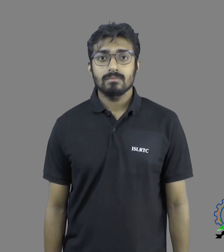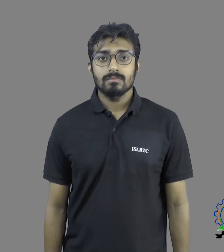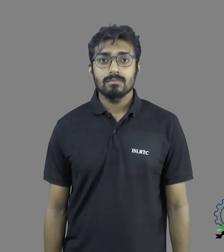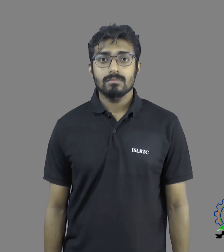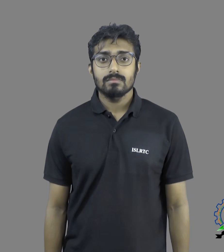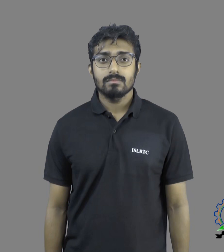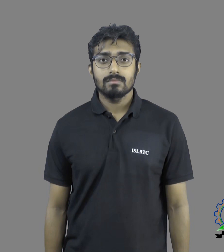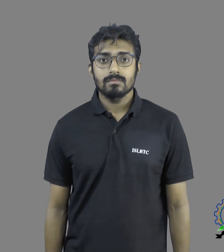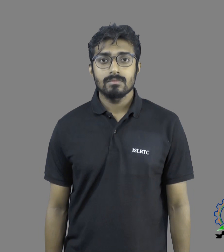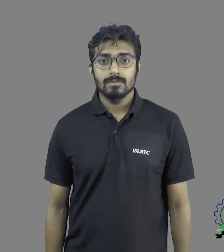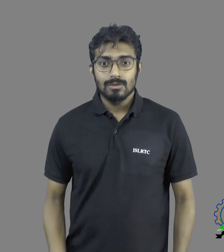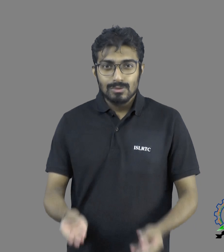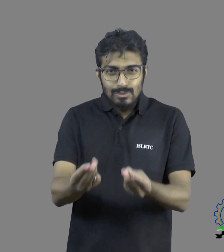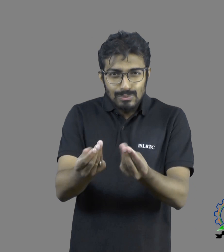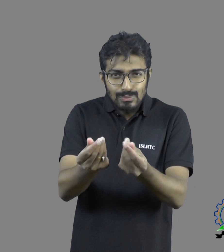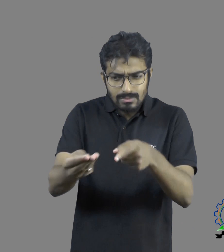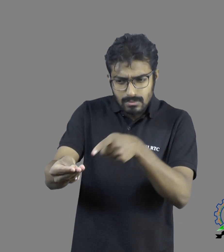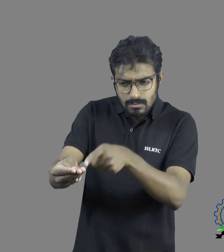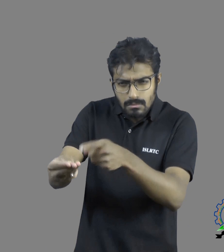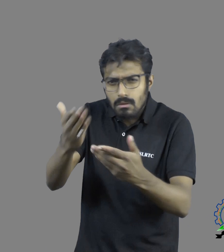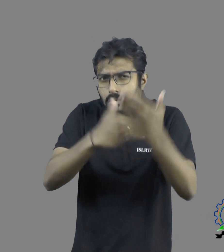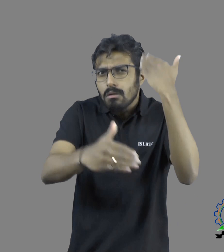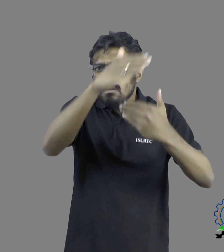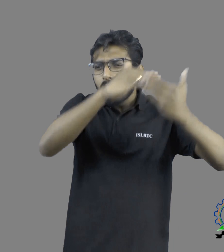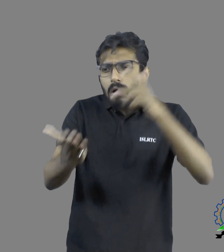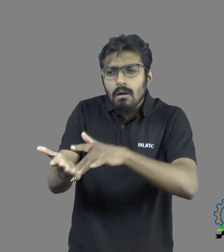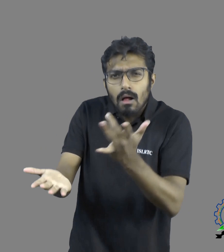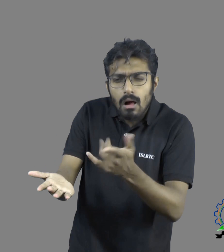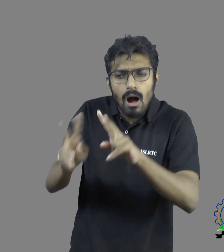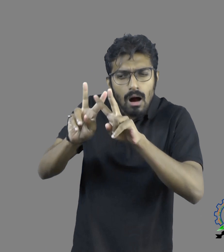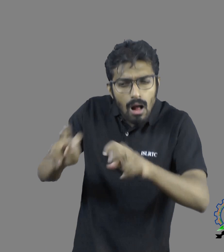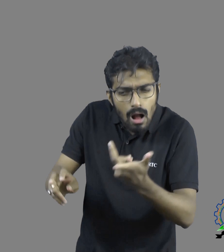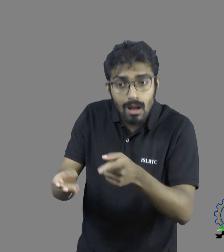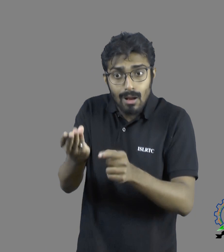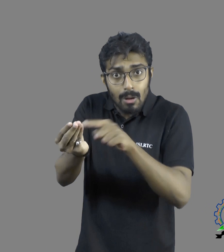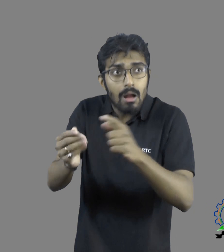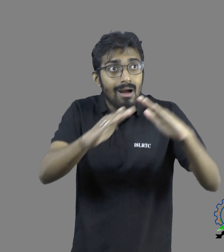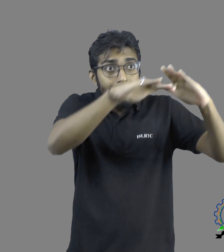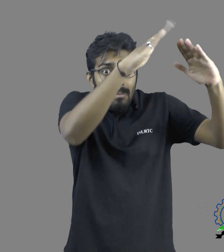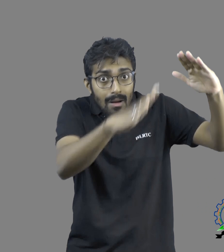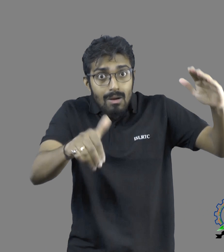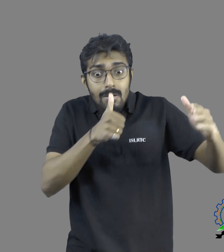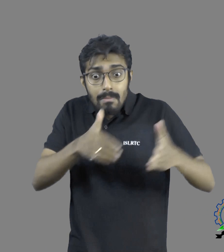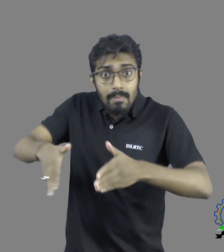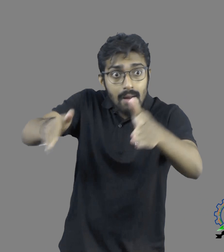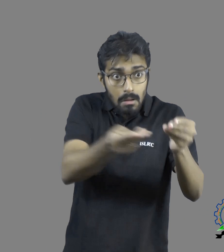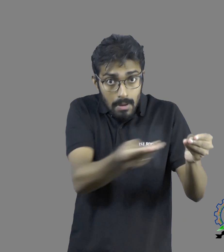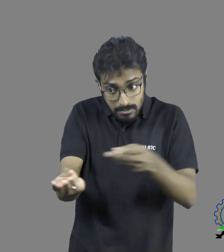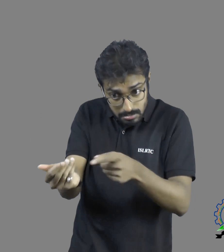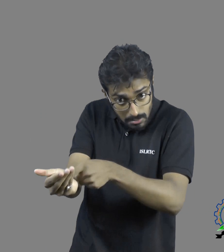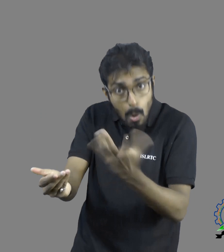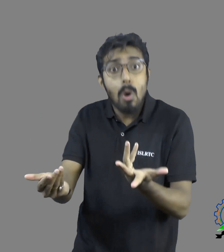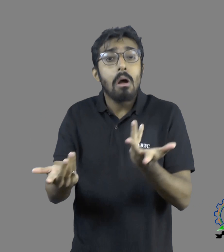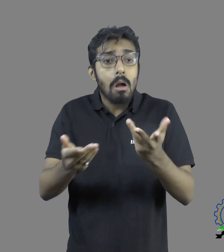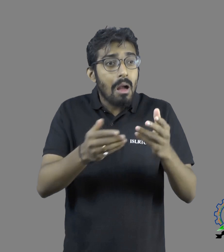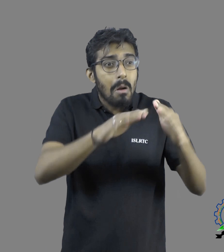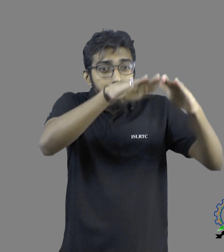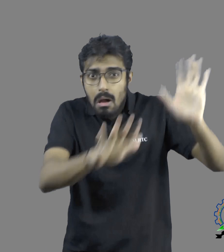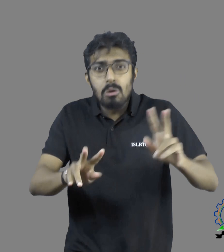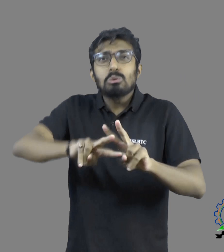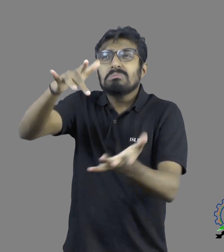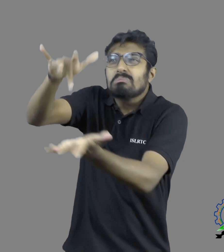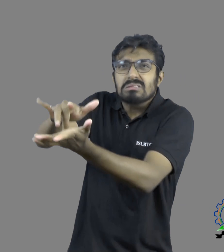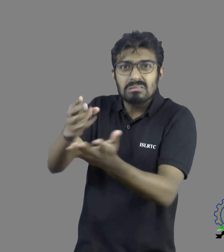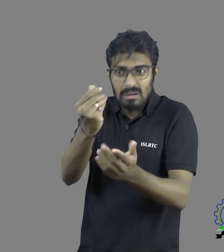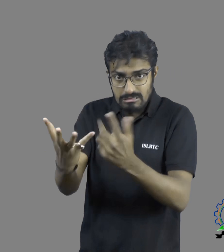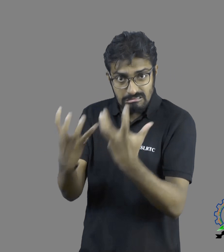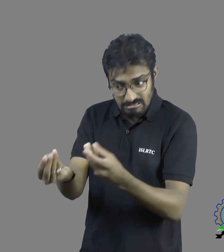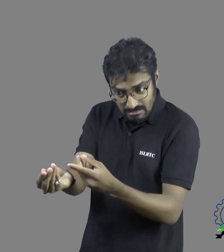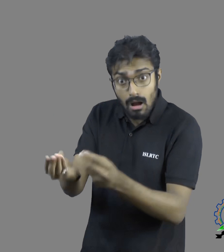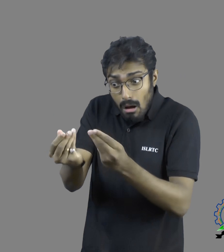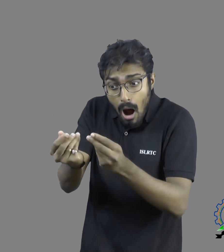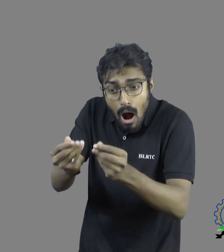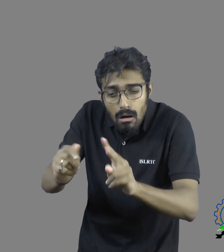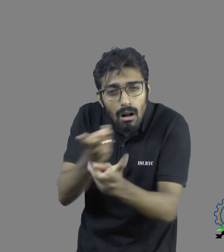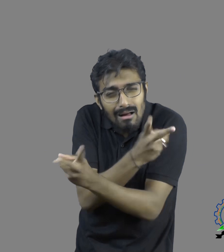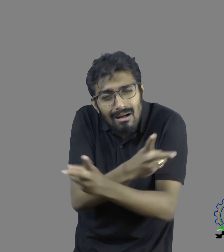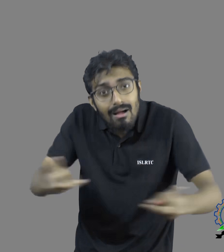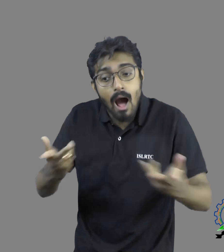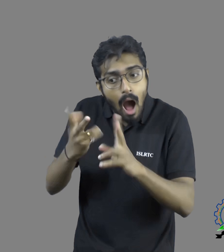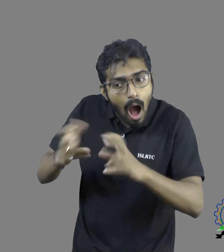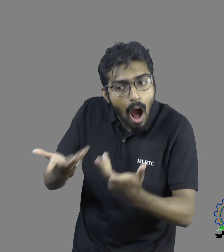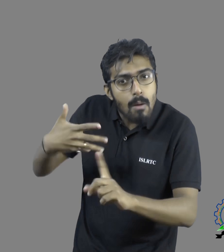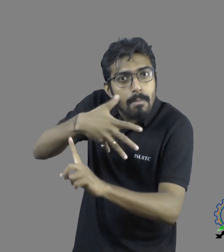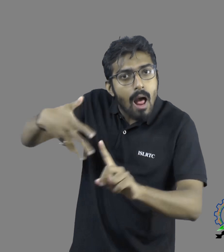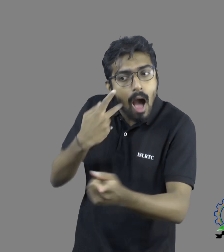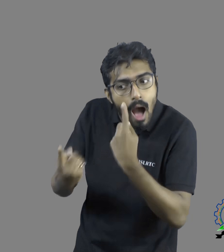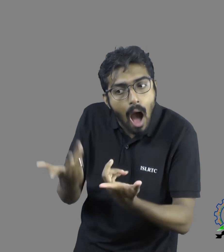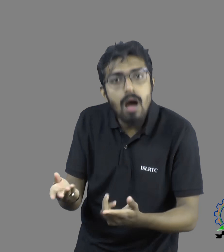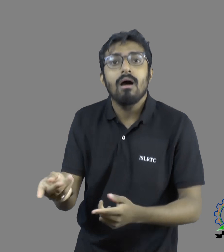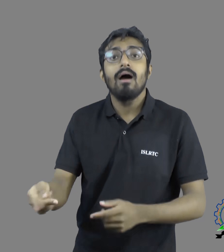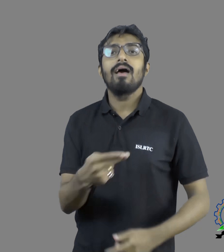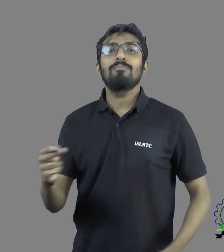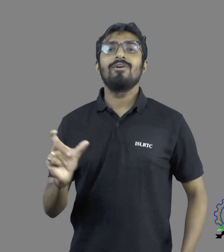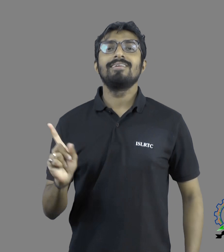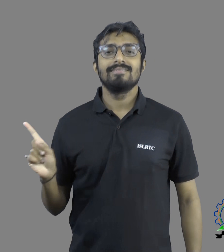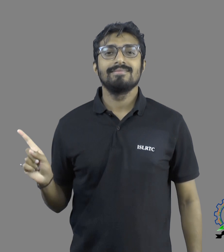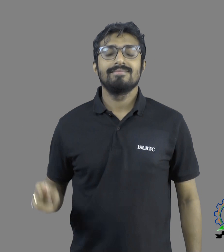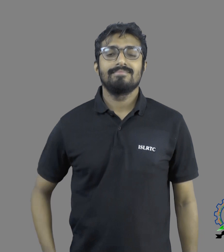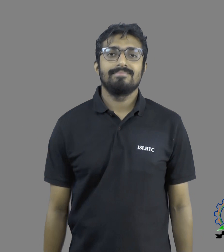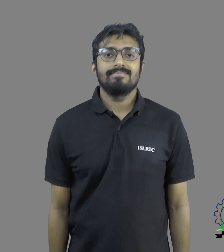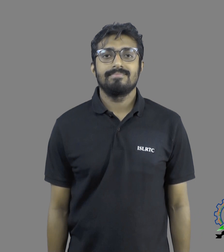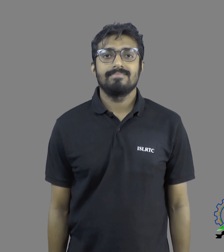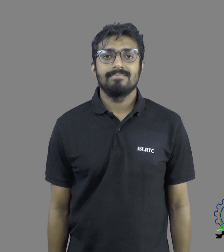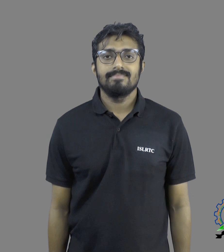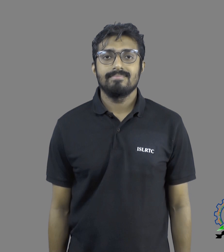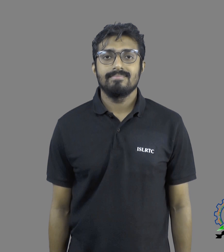Soil Profile